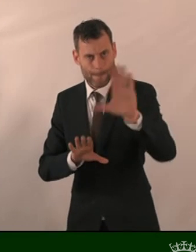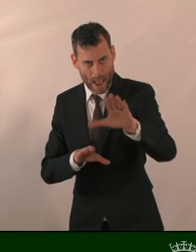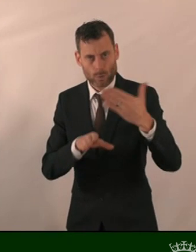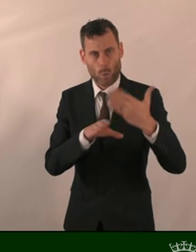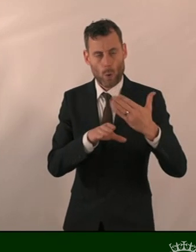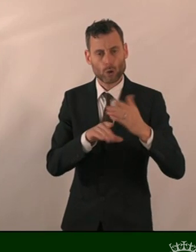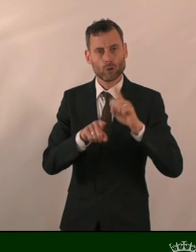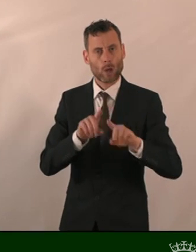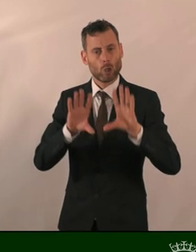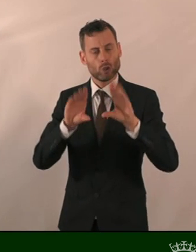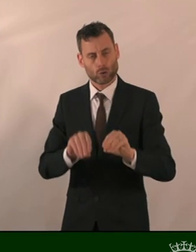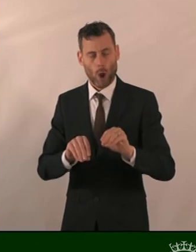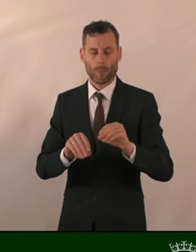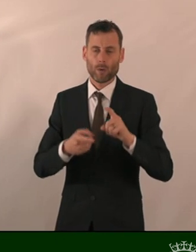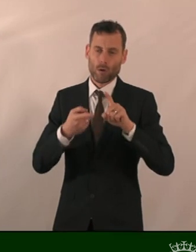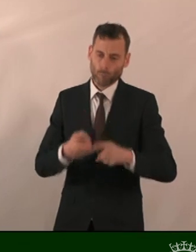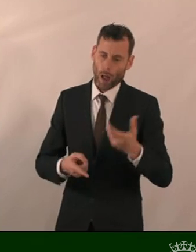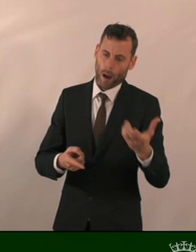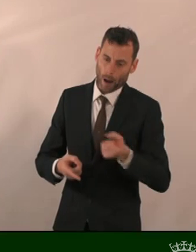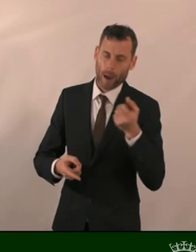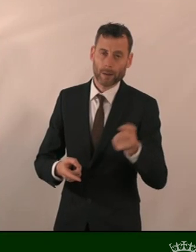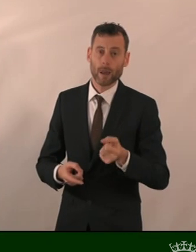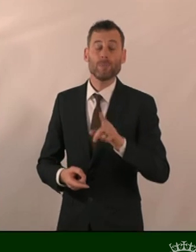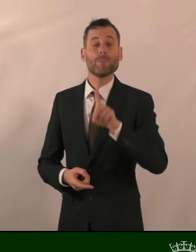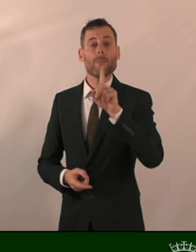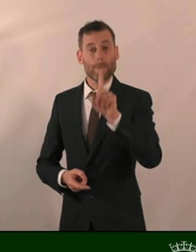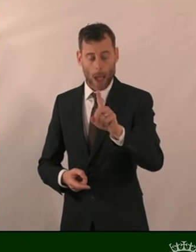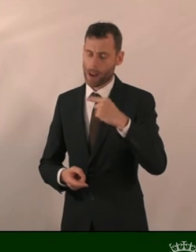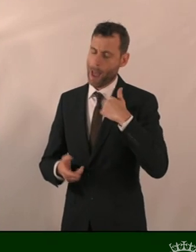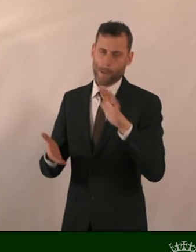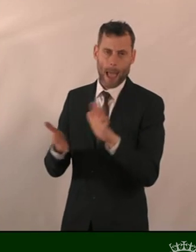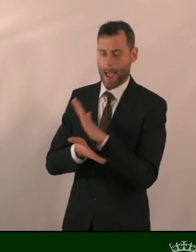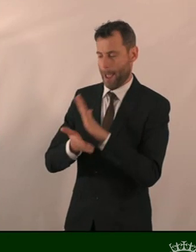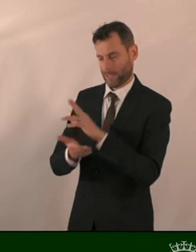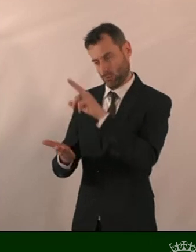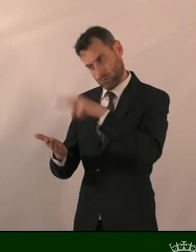As I said before, I am more than happy to look at the case—